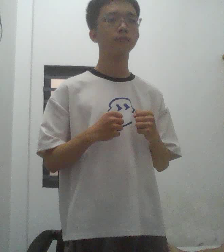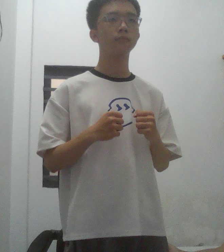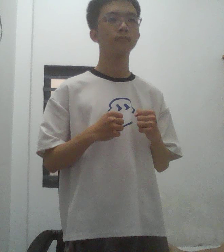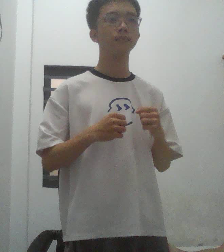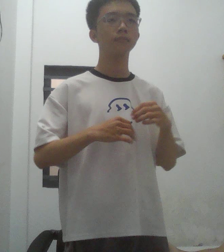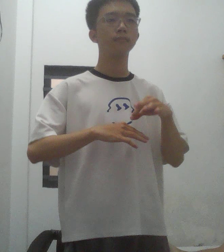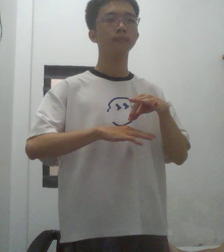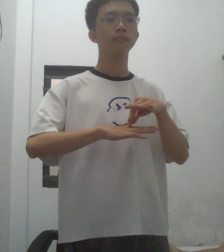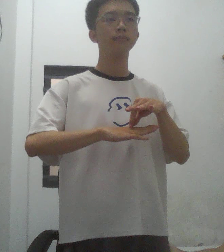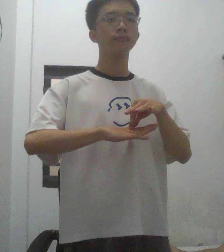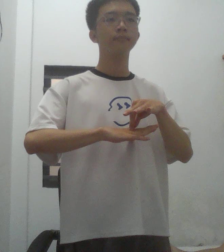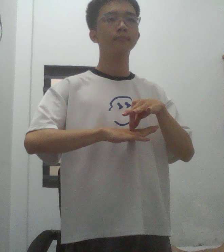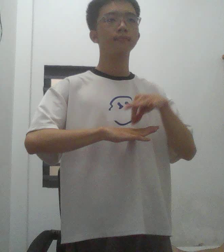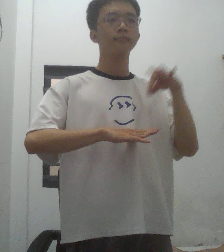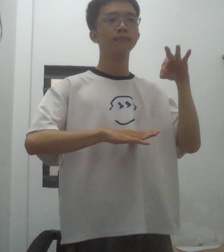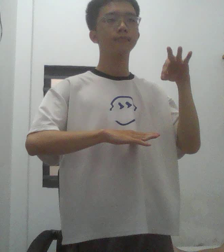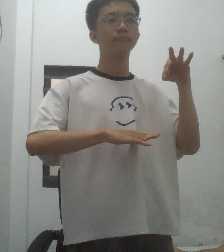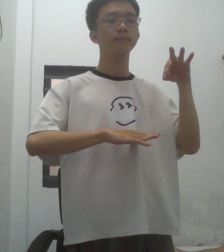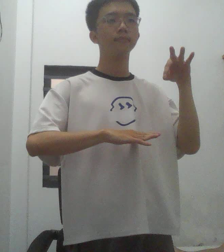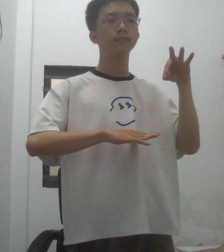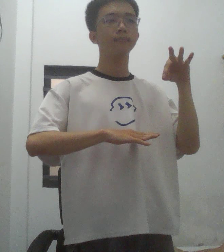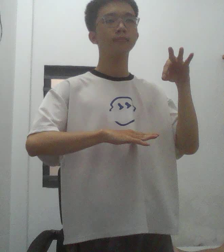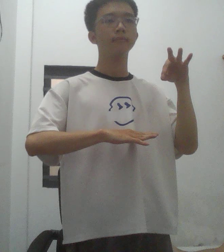tuan